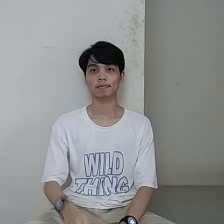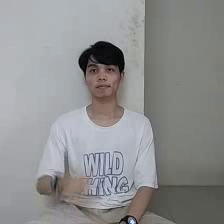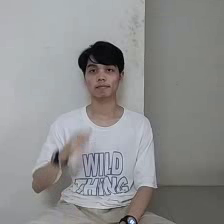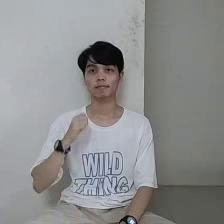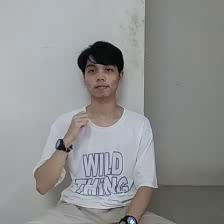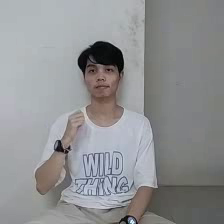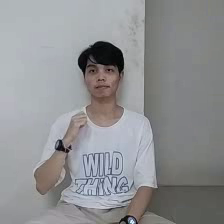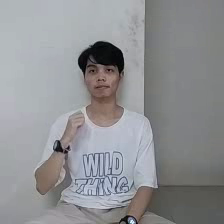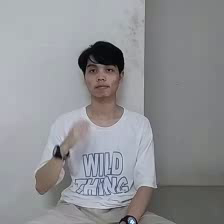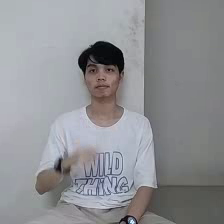Nghỉ ngơi